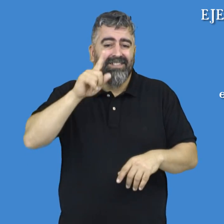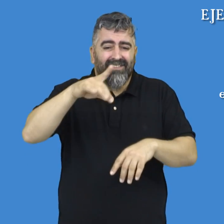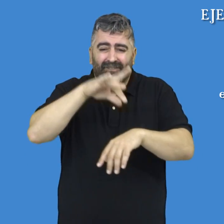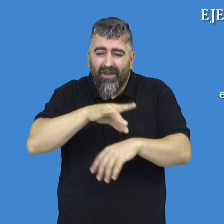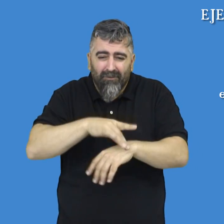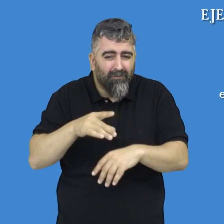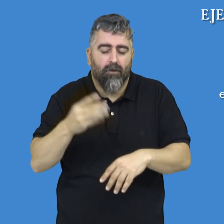enfermo